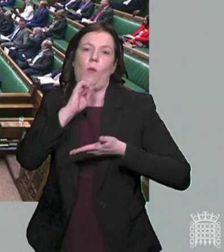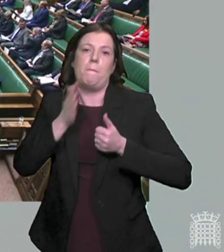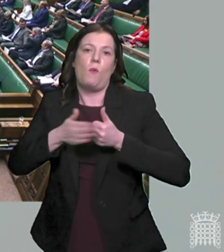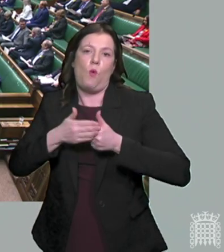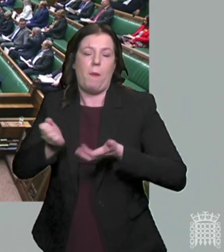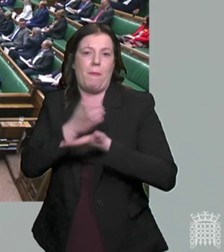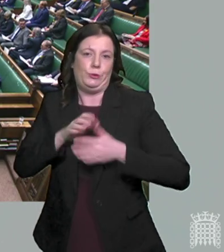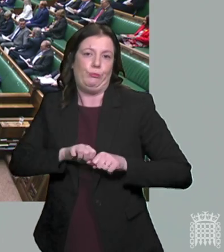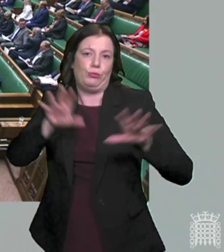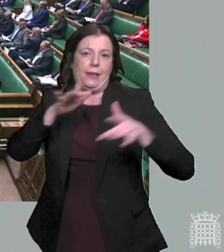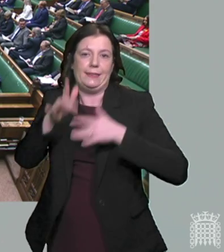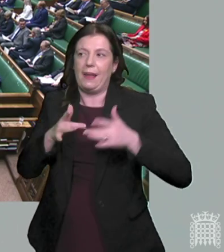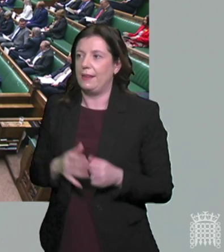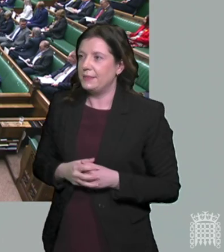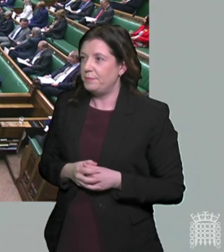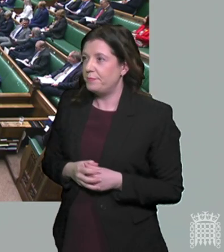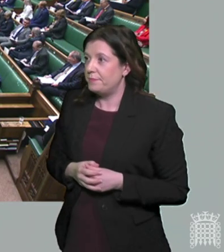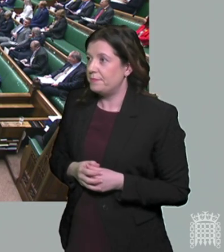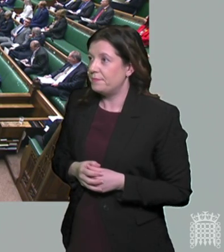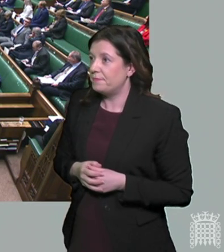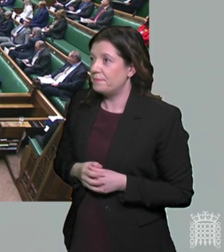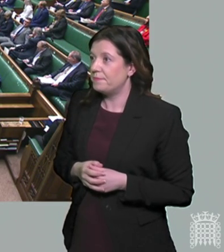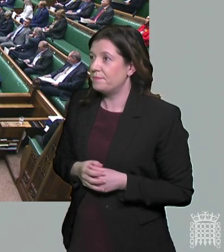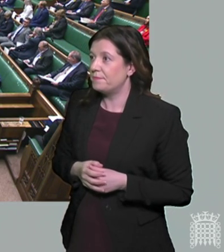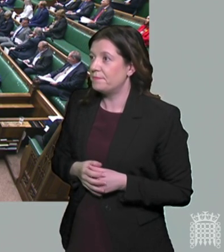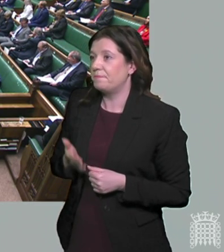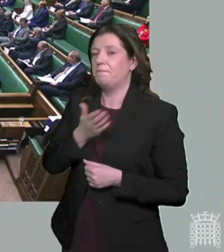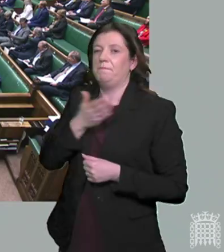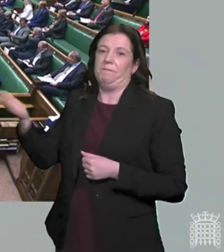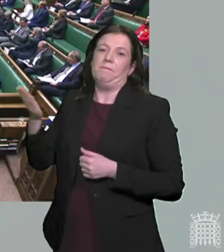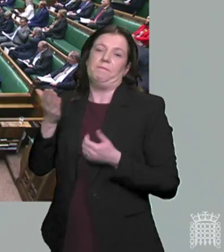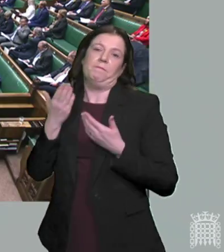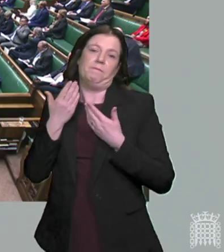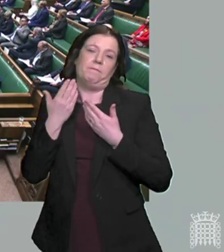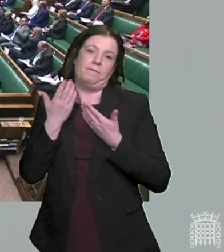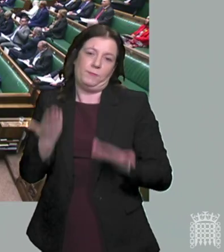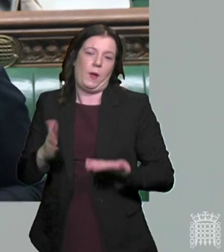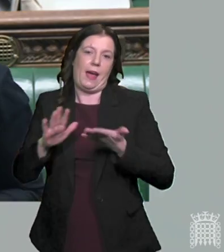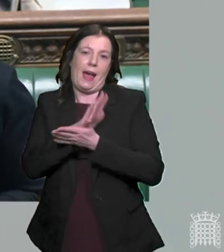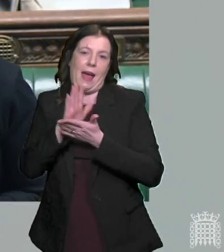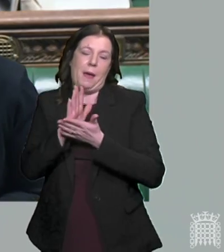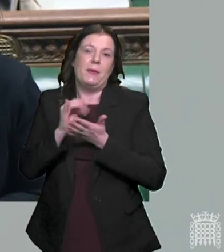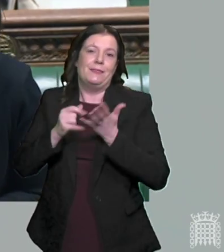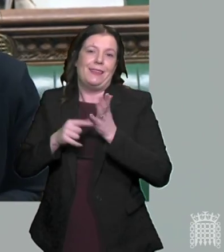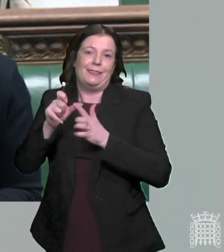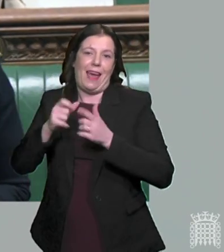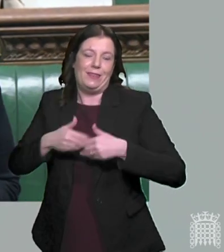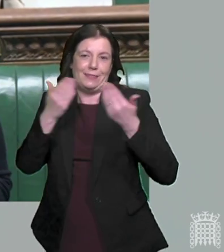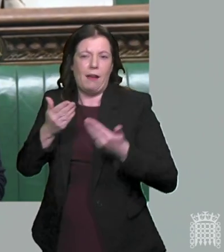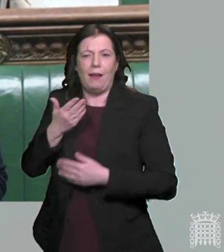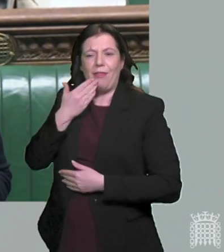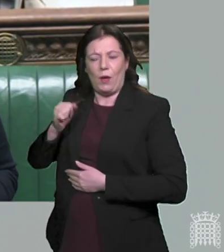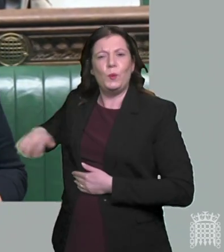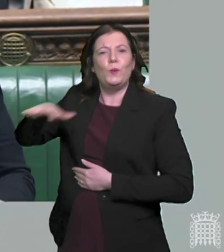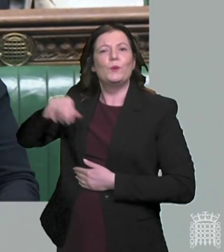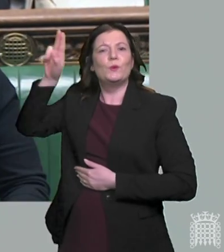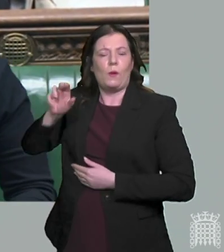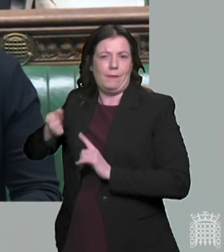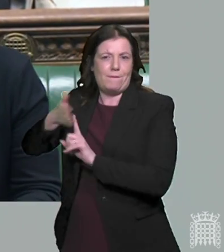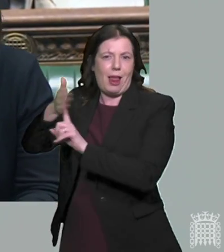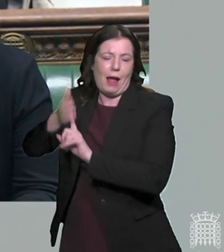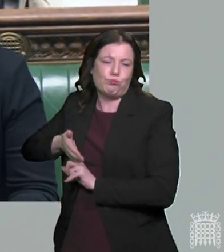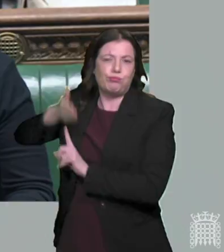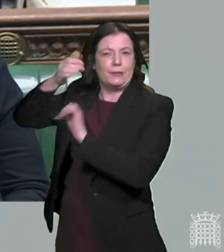Happy St David’s Day, Mr Speaker. I thank London Welsh School for such a lovely flag-raising ceremony this morning.